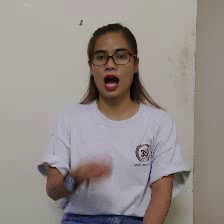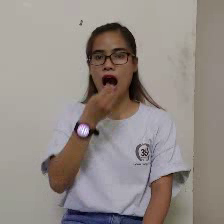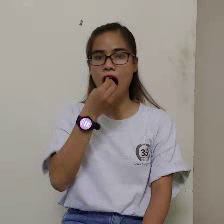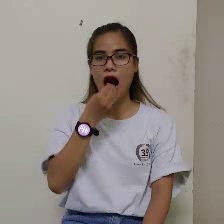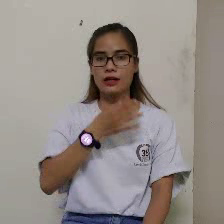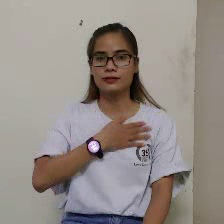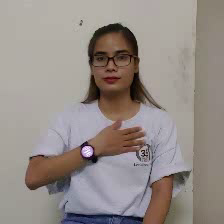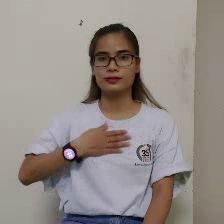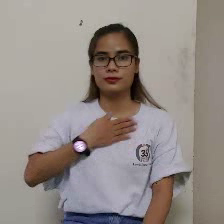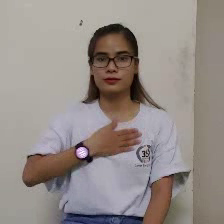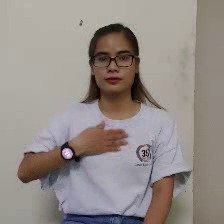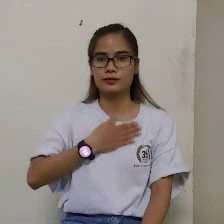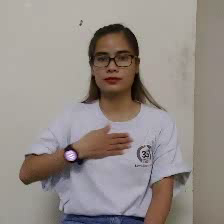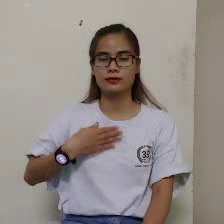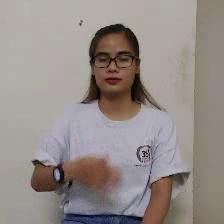Ăn mừng